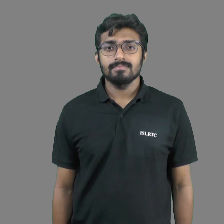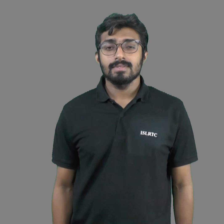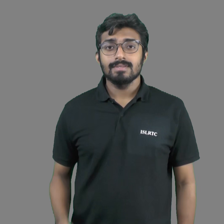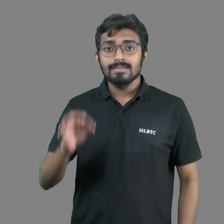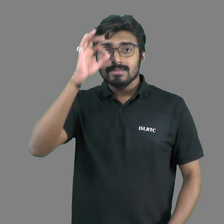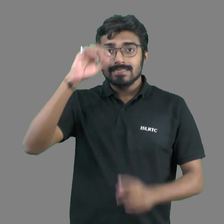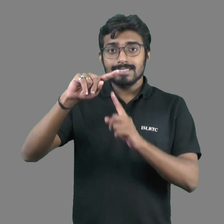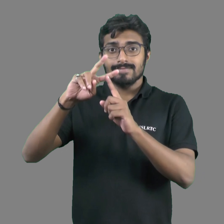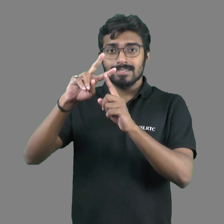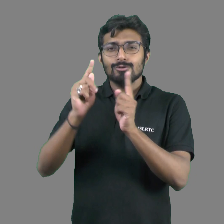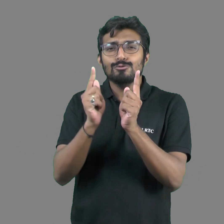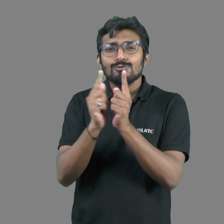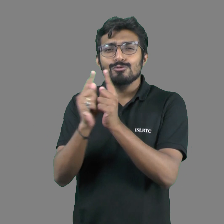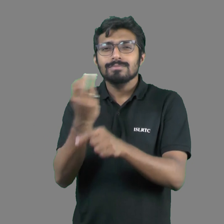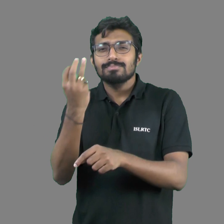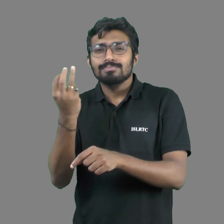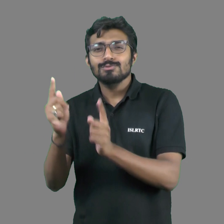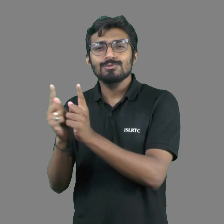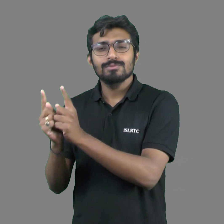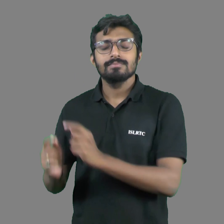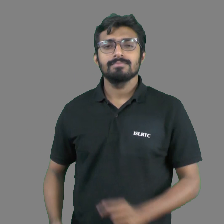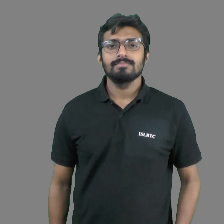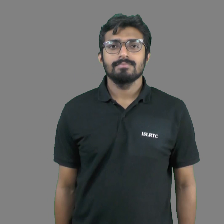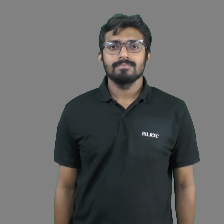Serial (TV)